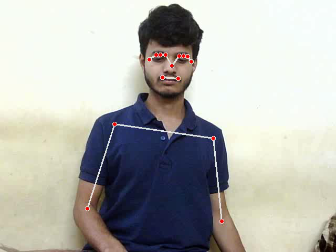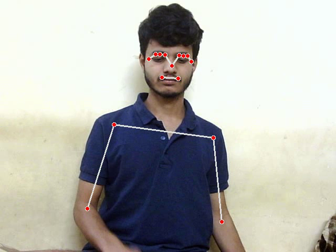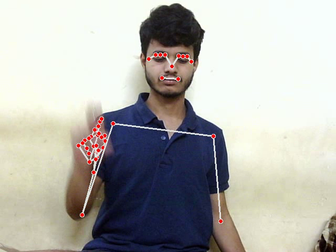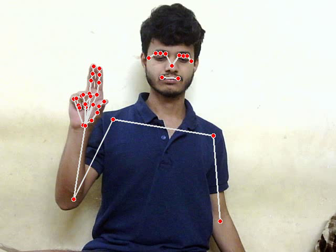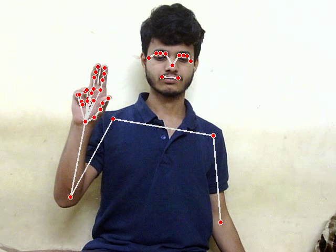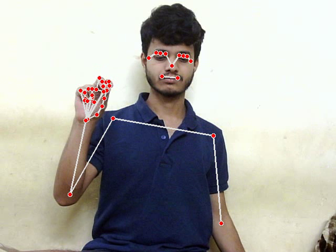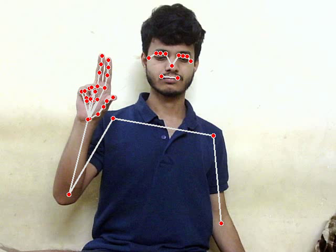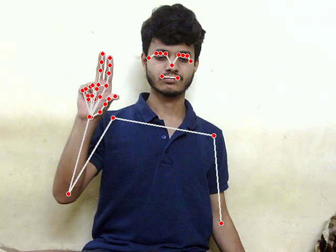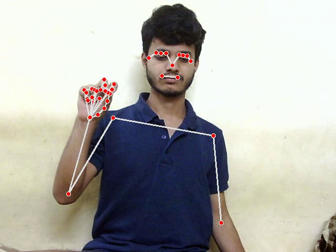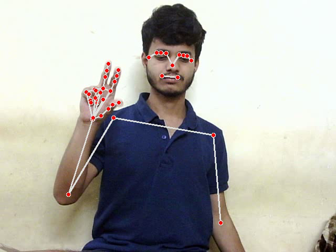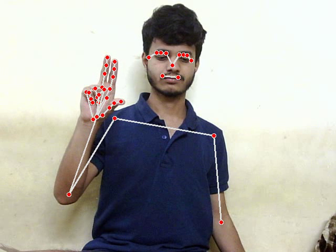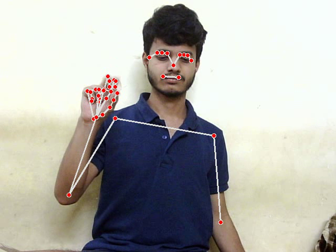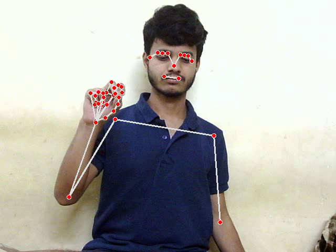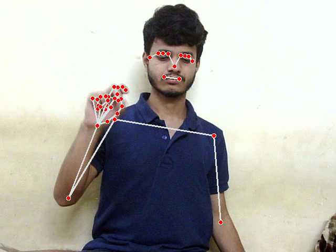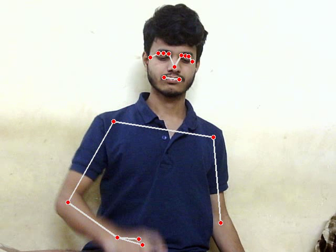no